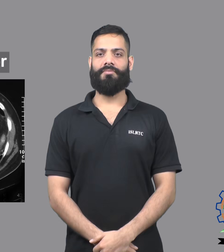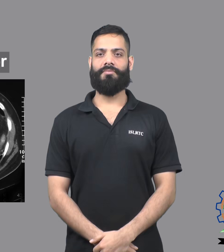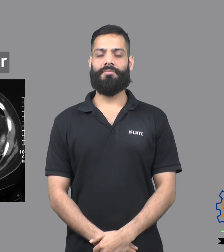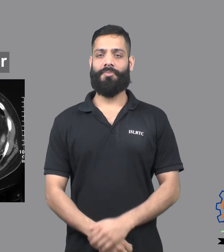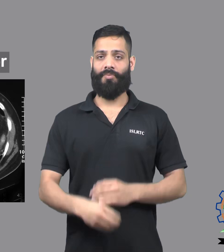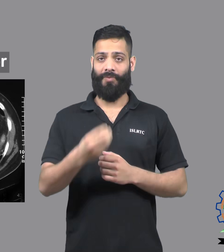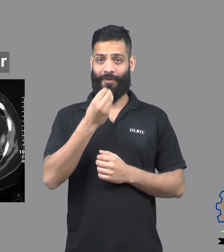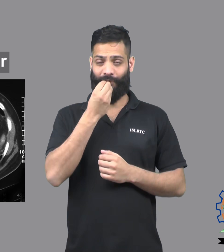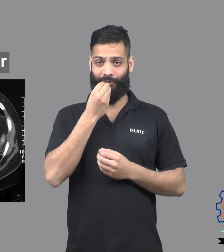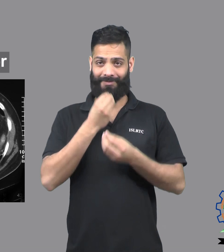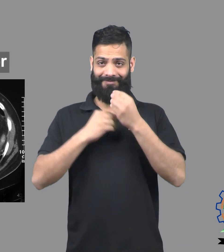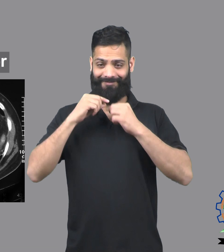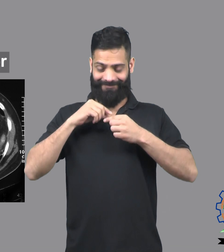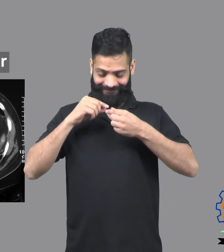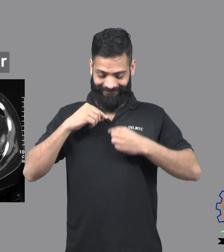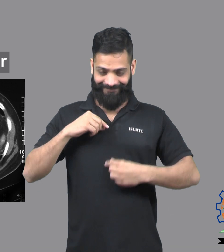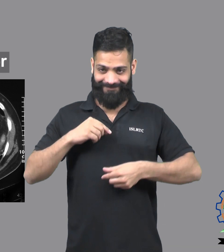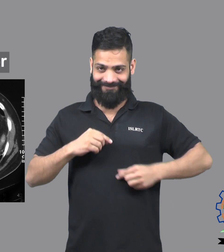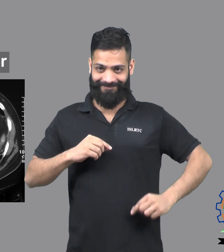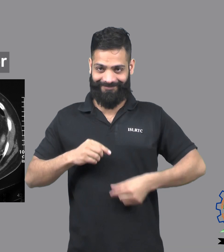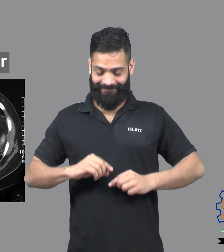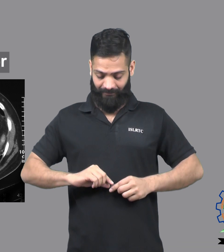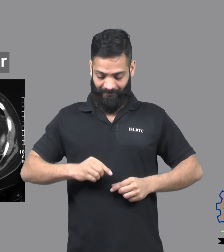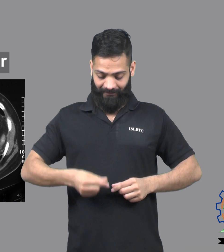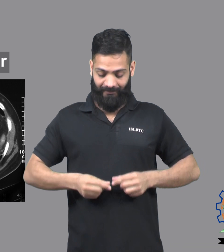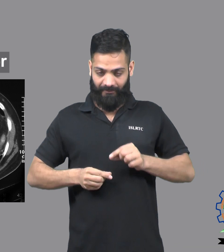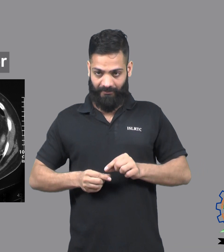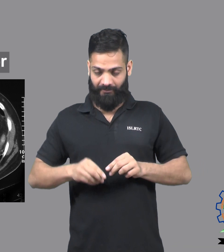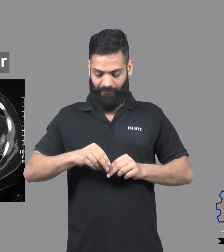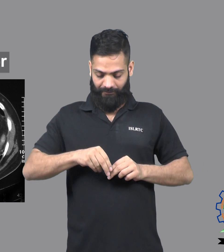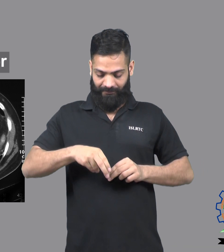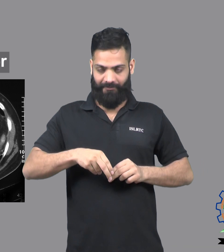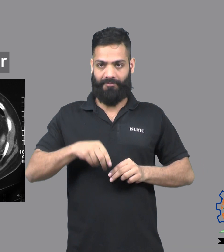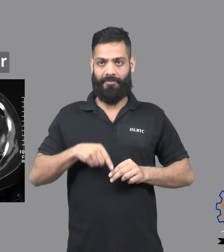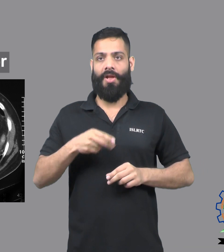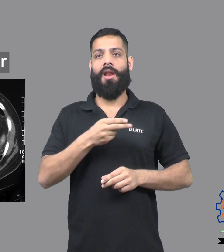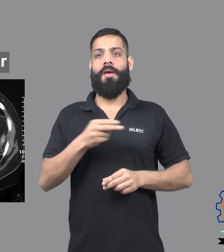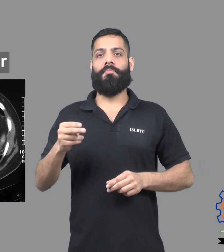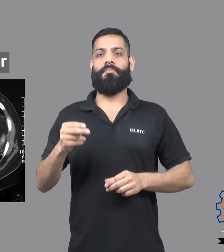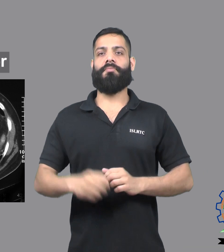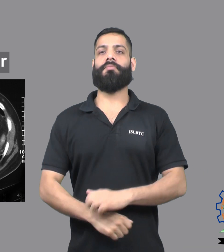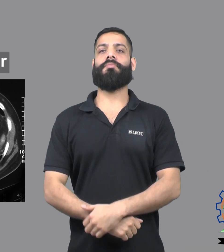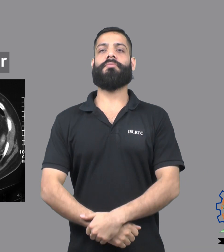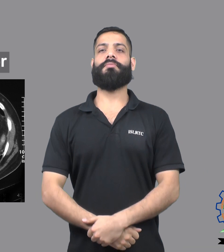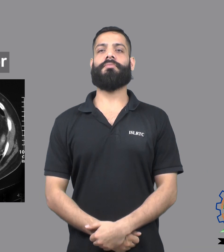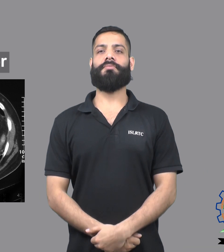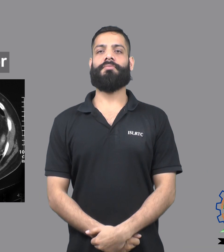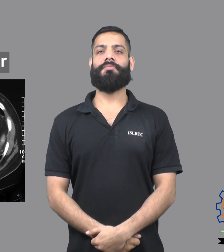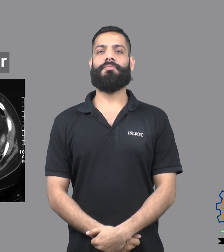Carcinoid Tumor